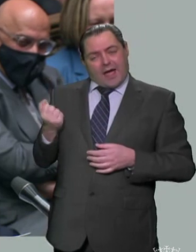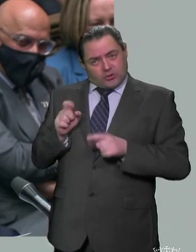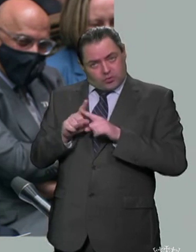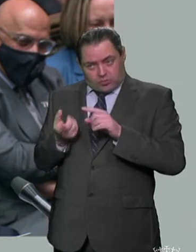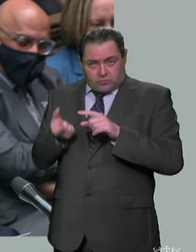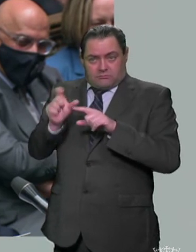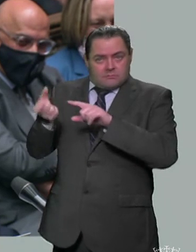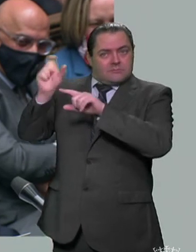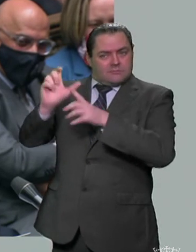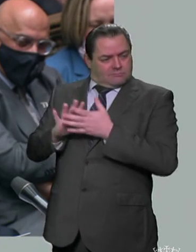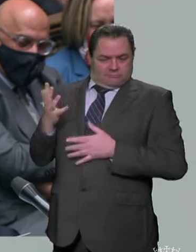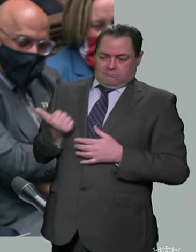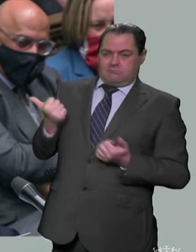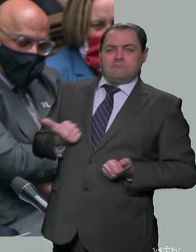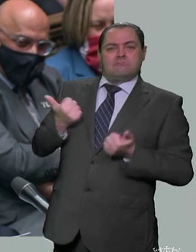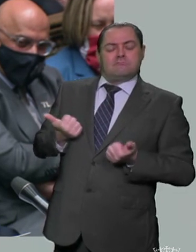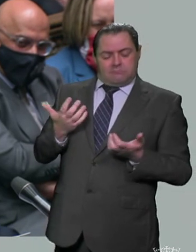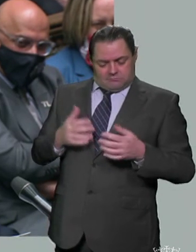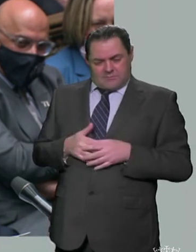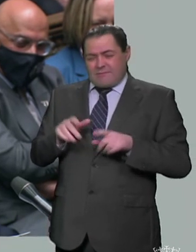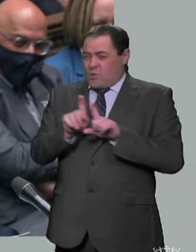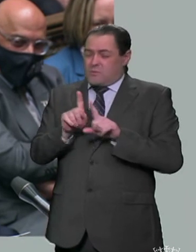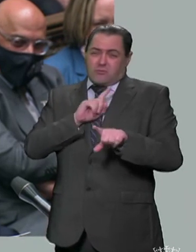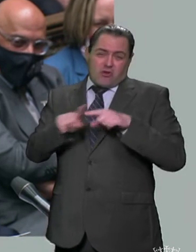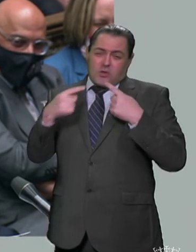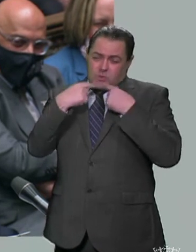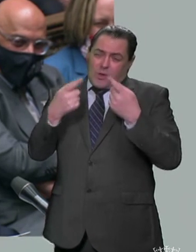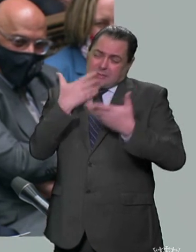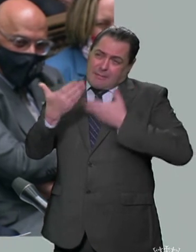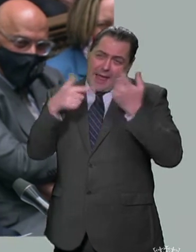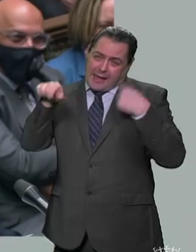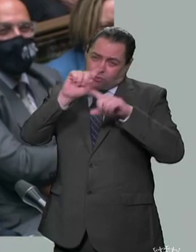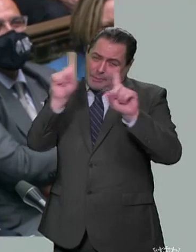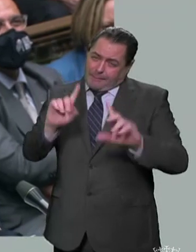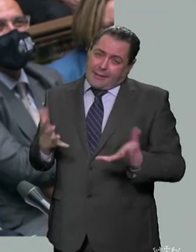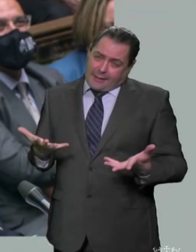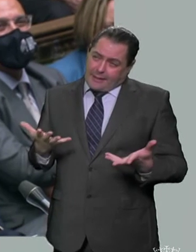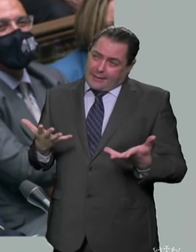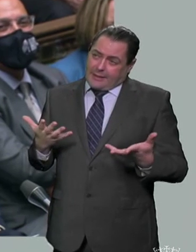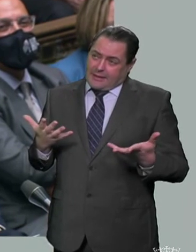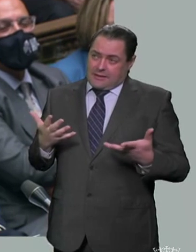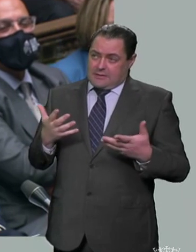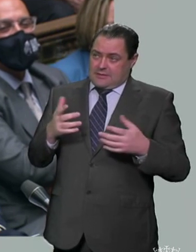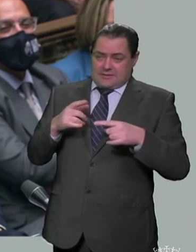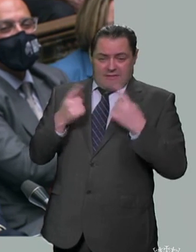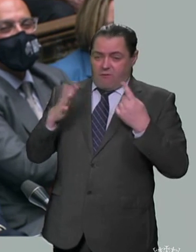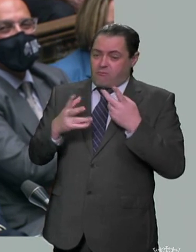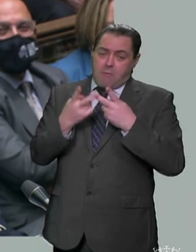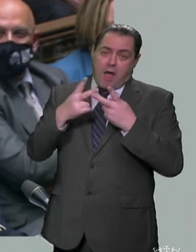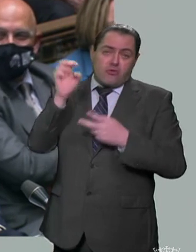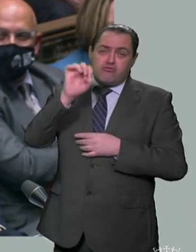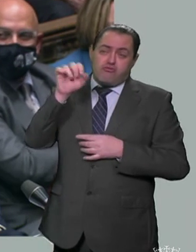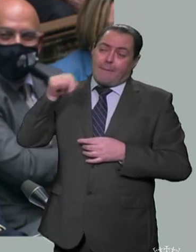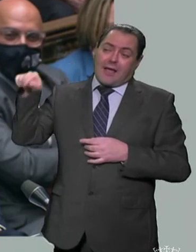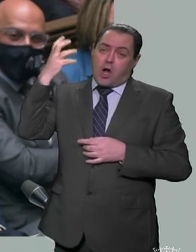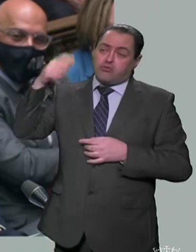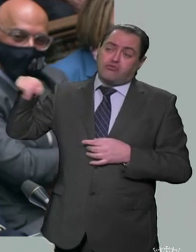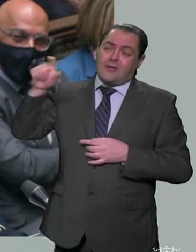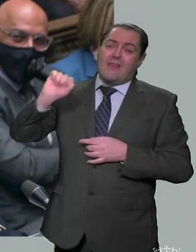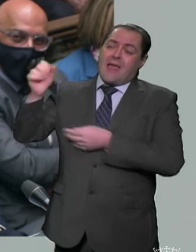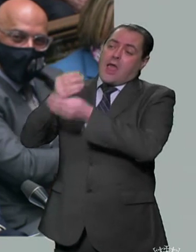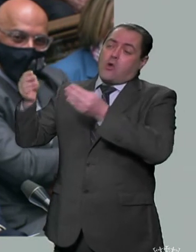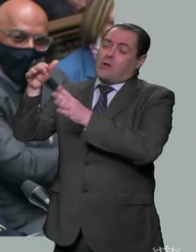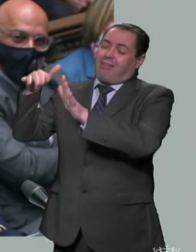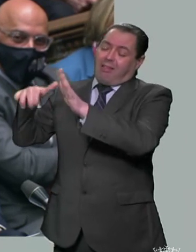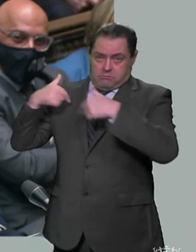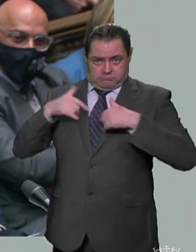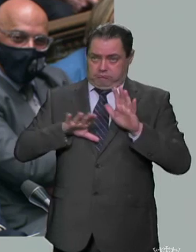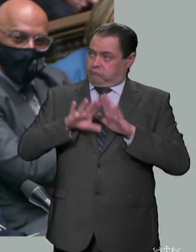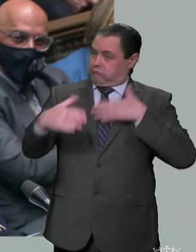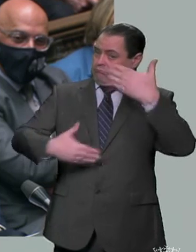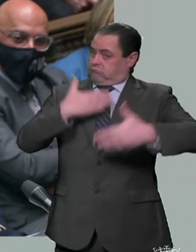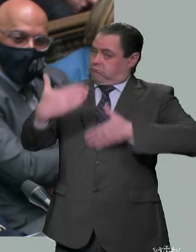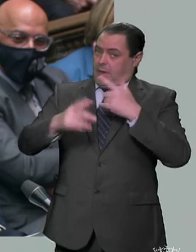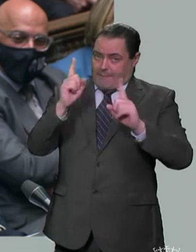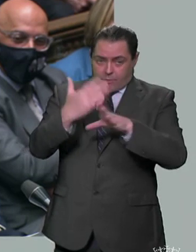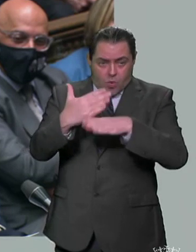The crucial thing I am trying to get over this afternoon is that we, unlike virtually any other European economy, have been able to keep going and keep people in work.